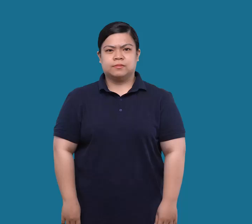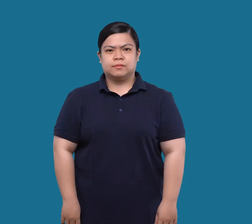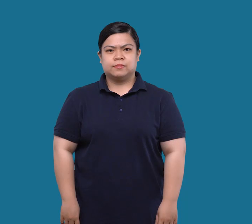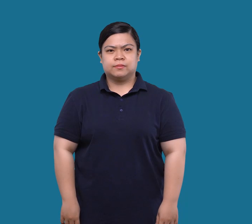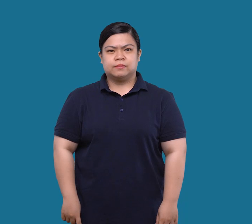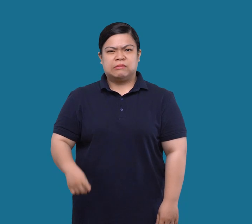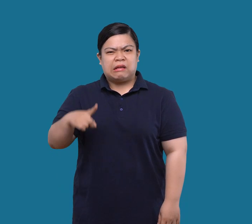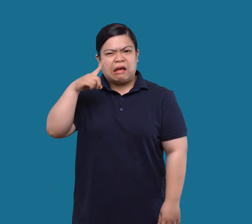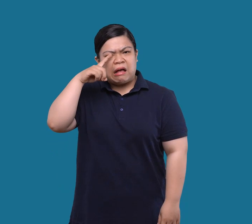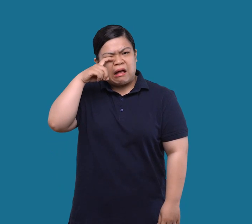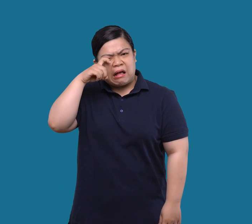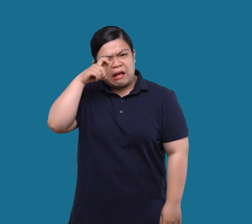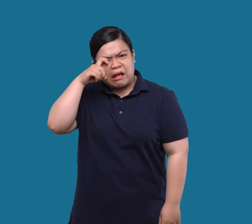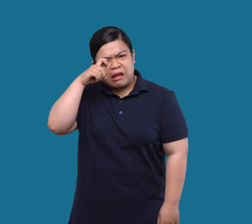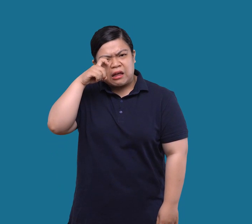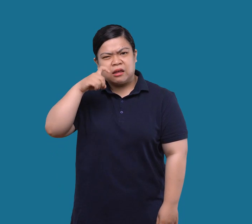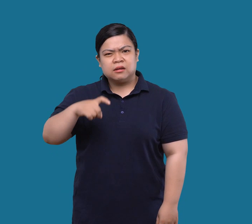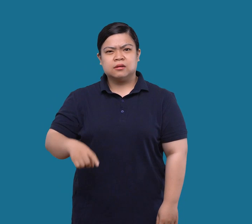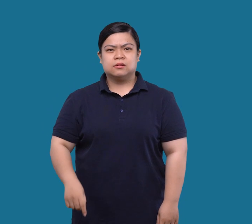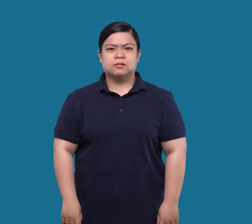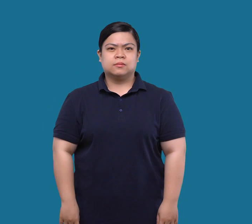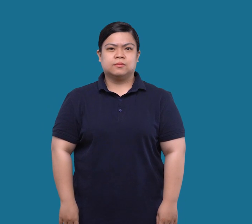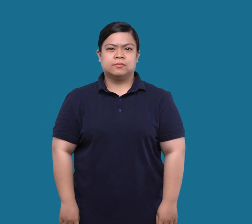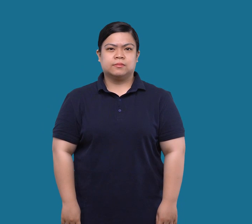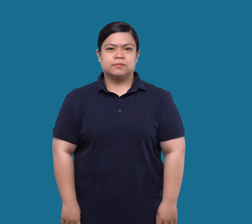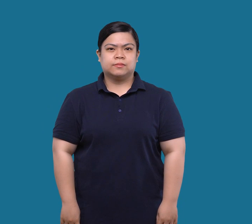đau mắt